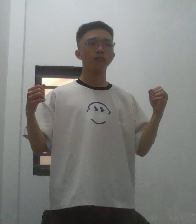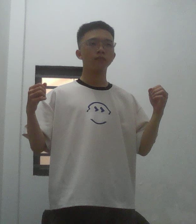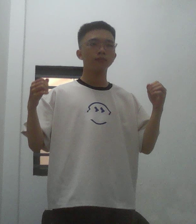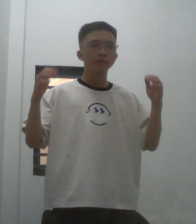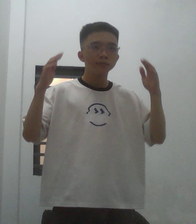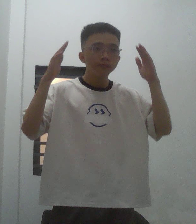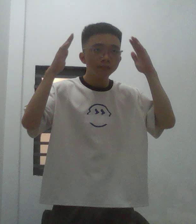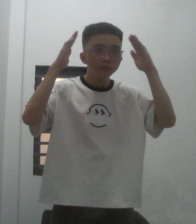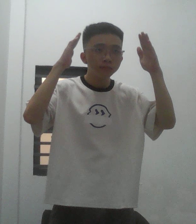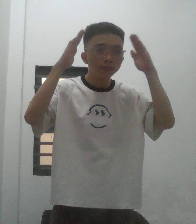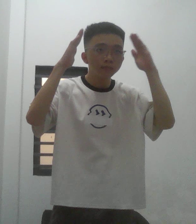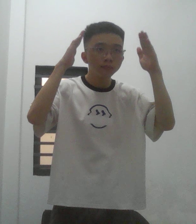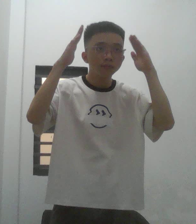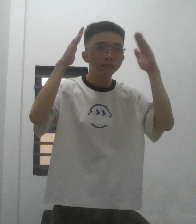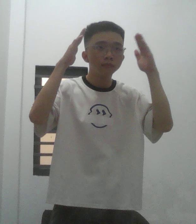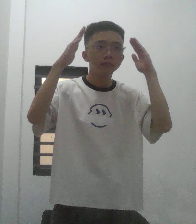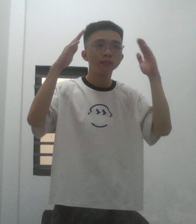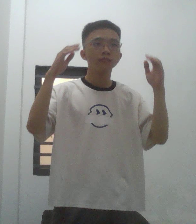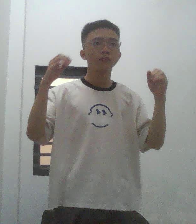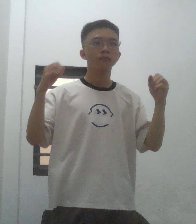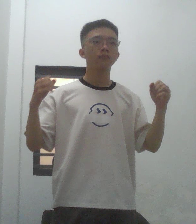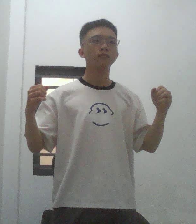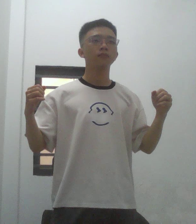xin chao